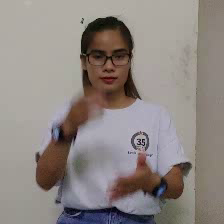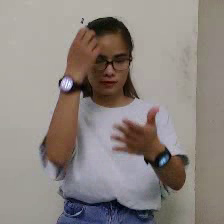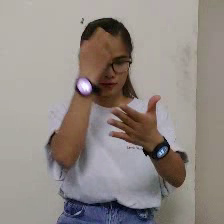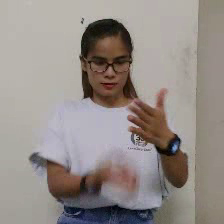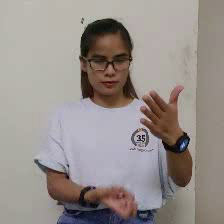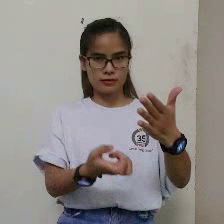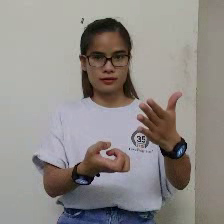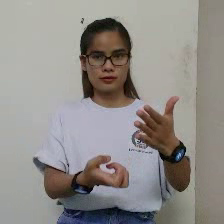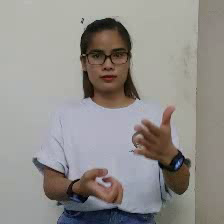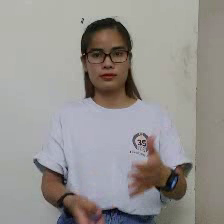Phạt